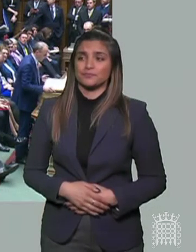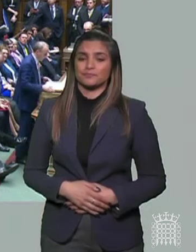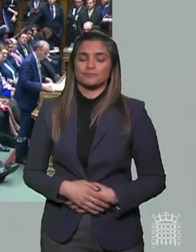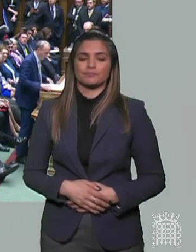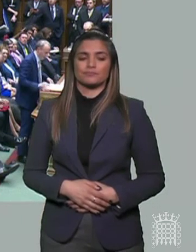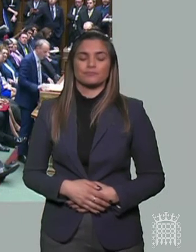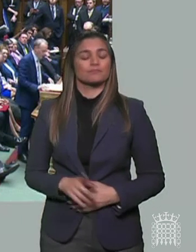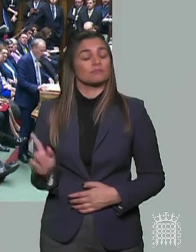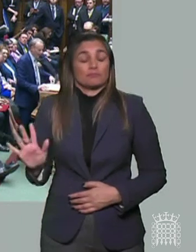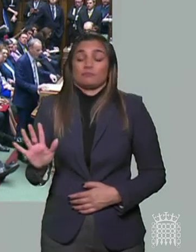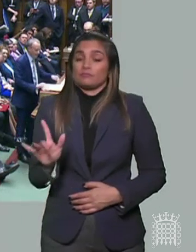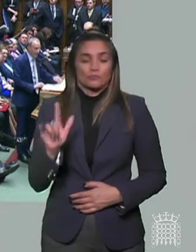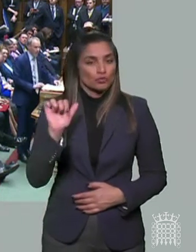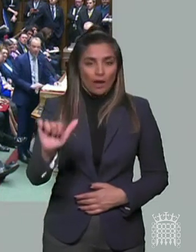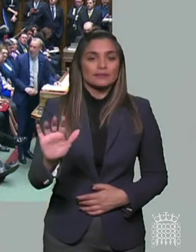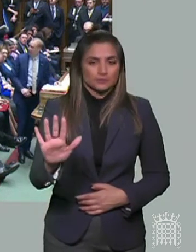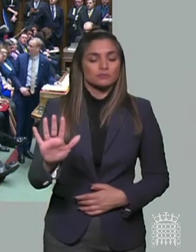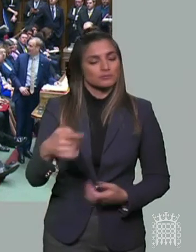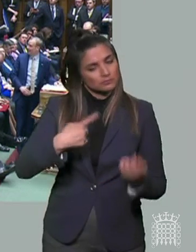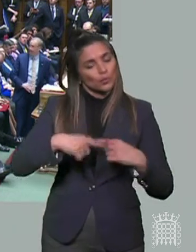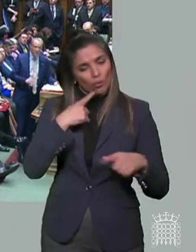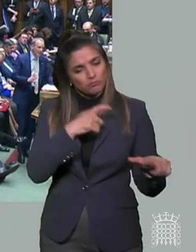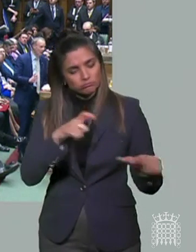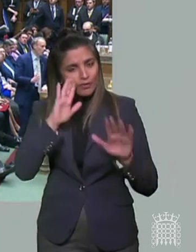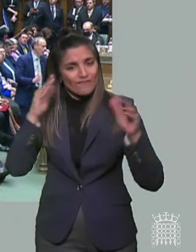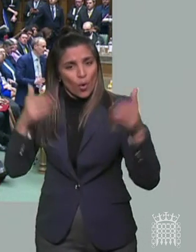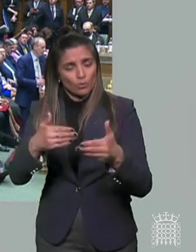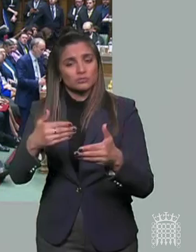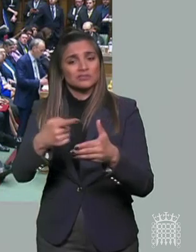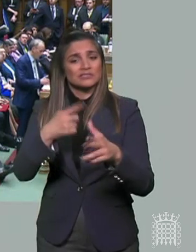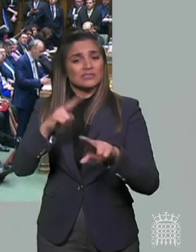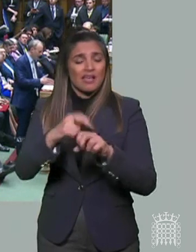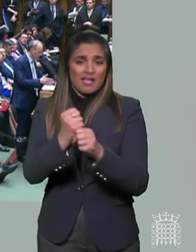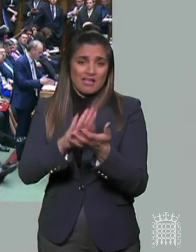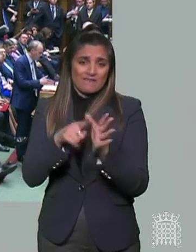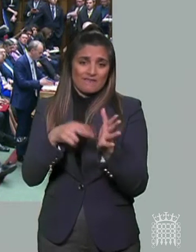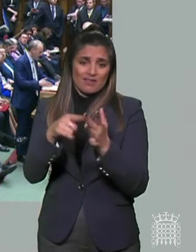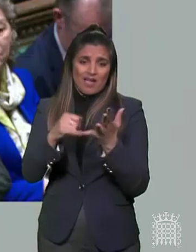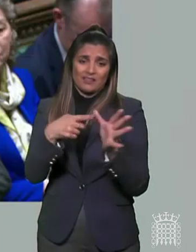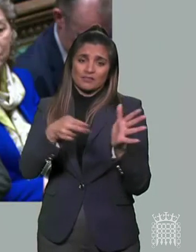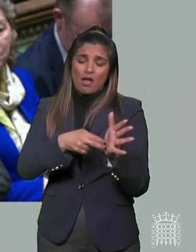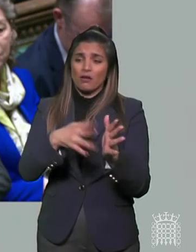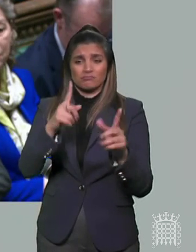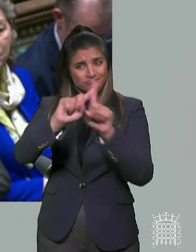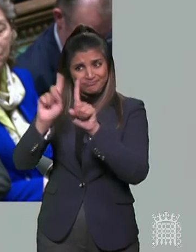My honourable Friend is absolutely right. We will keep the focus on Afghanistan and the many other conflicts around the world that need our support.